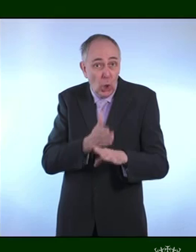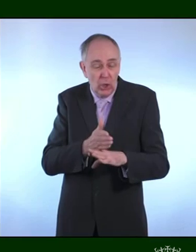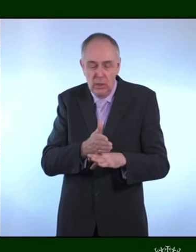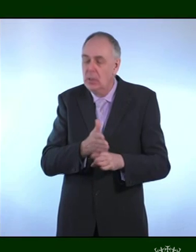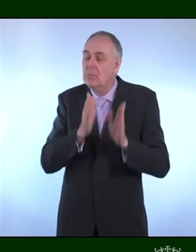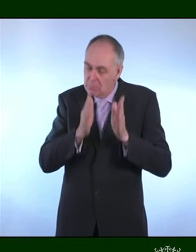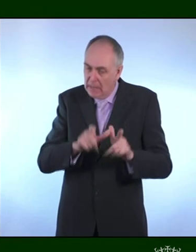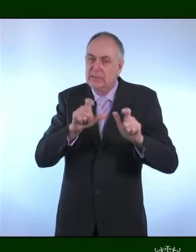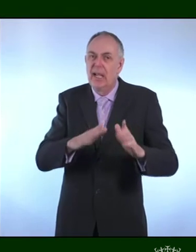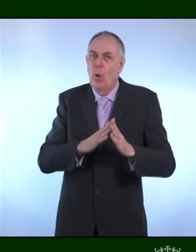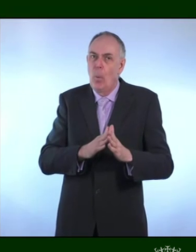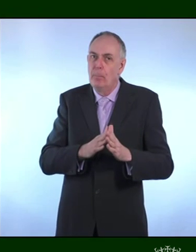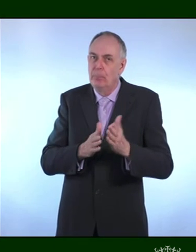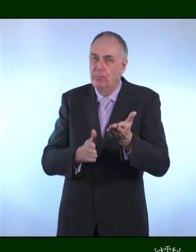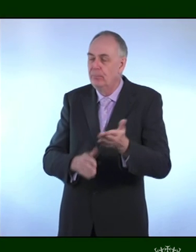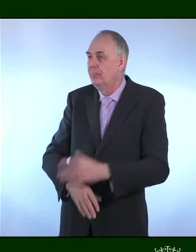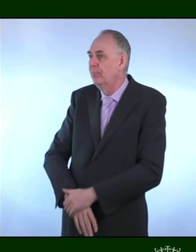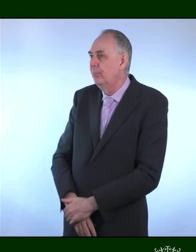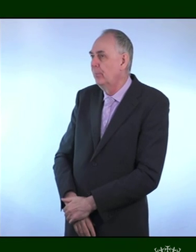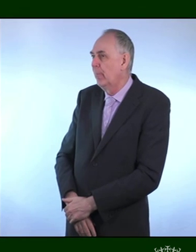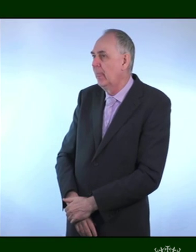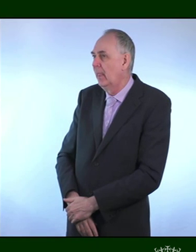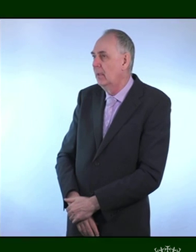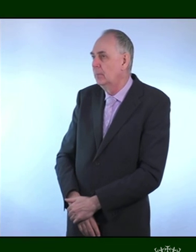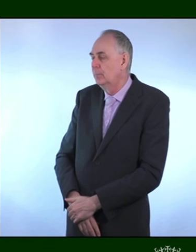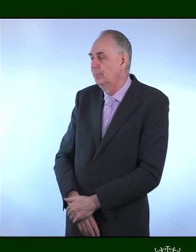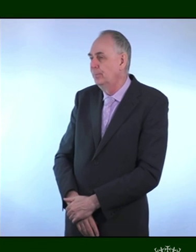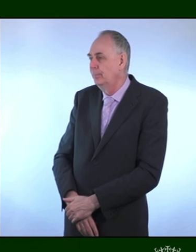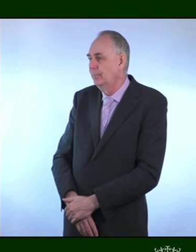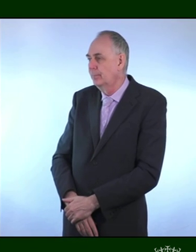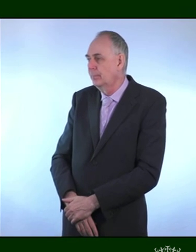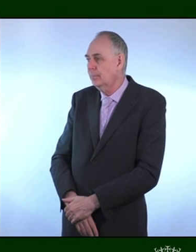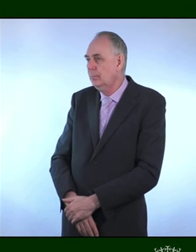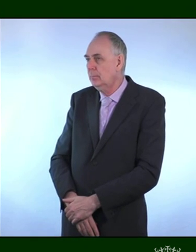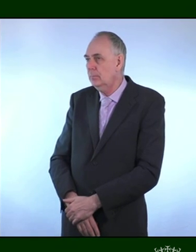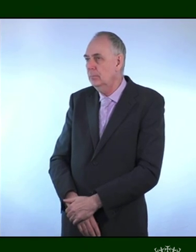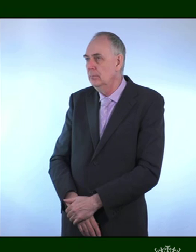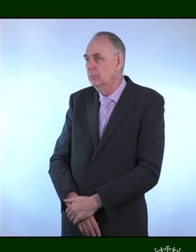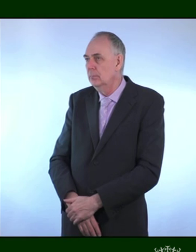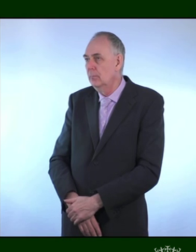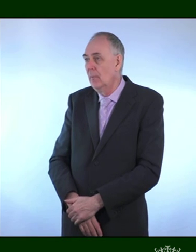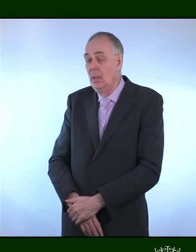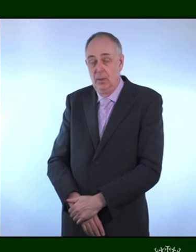I congratulate the right honourable Gentleman on the splendid way in which he expressed himself.